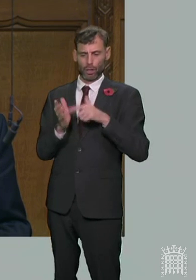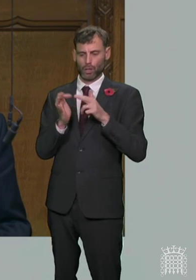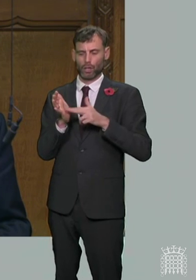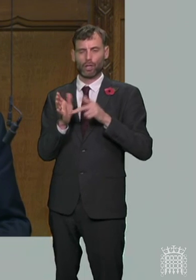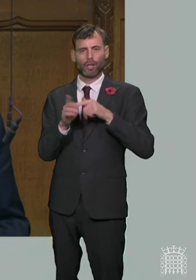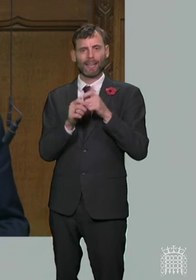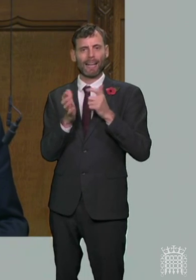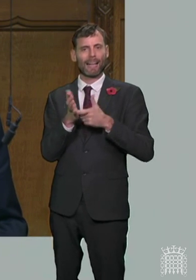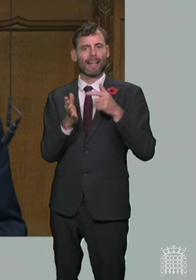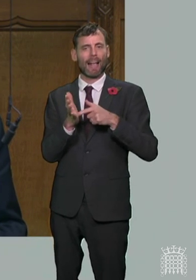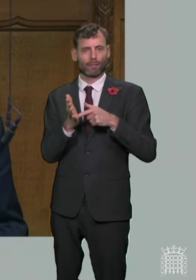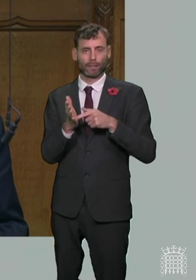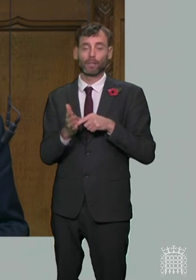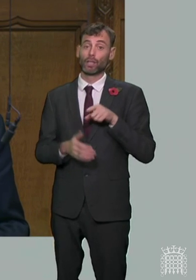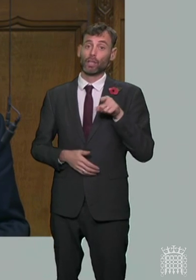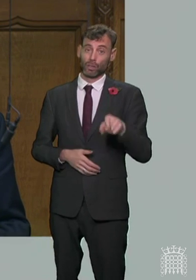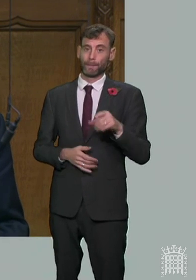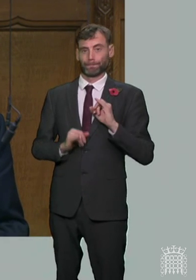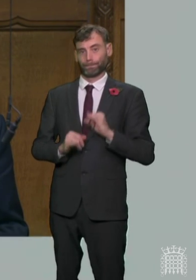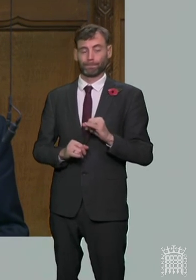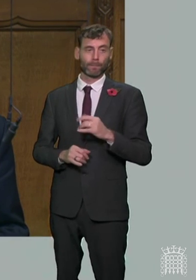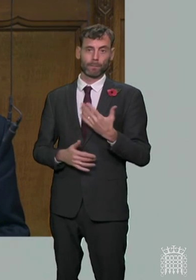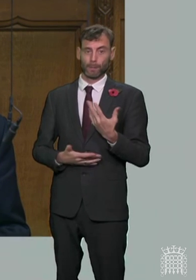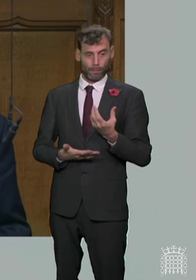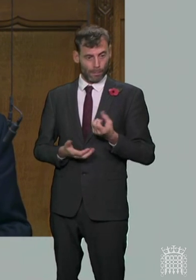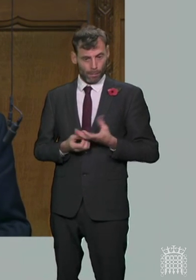Jenni is a victim of the cladding scandal.